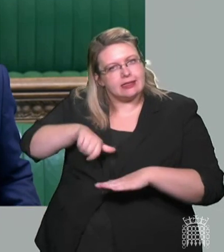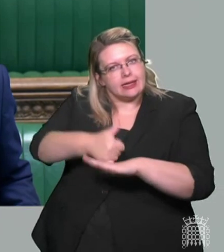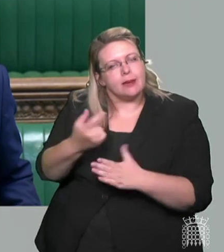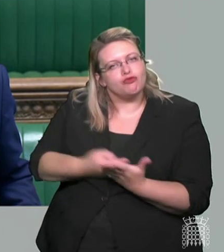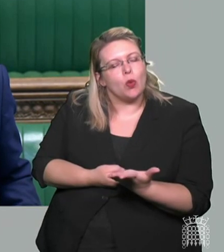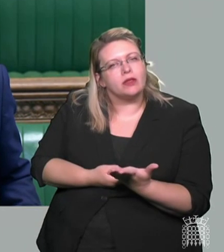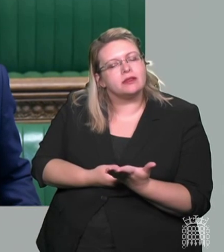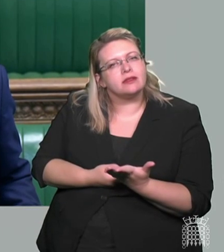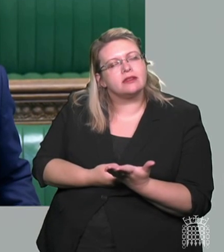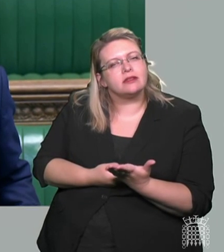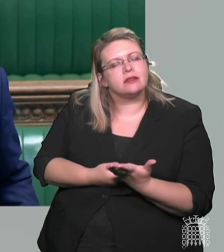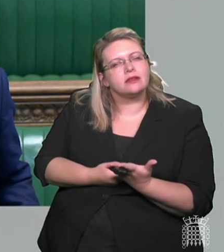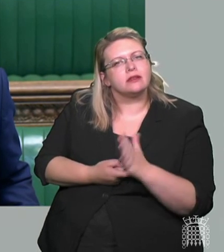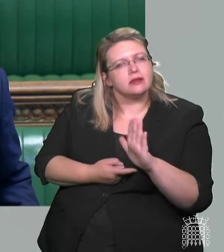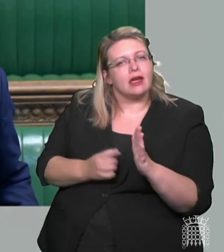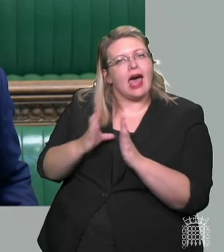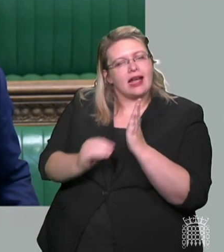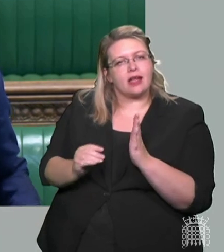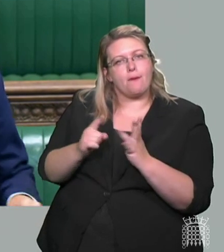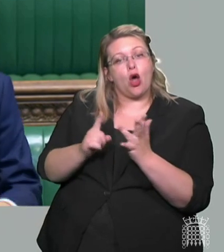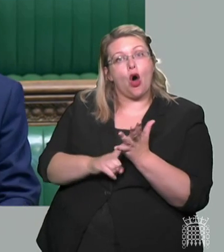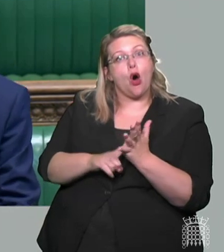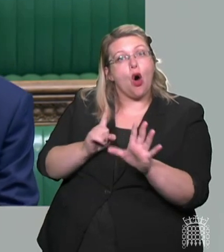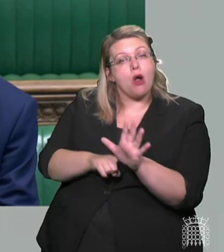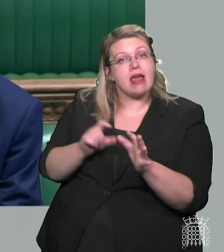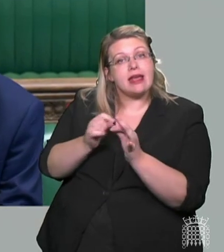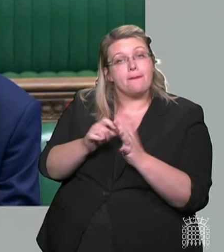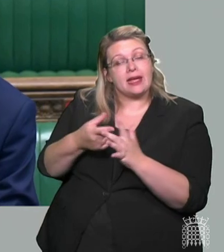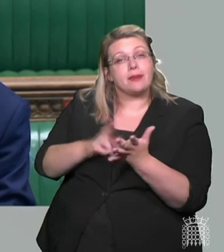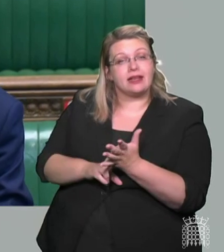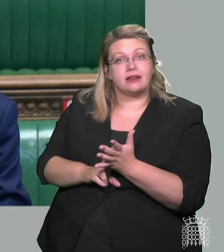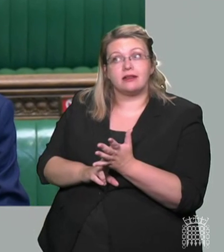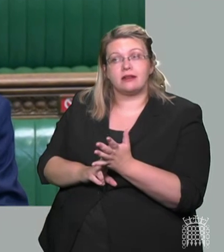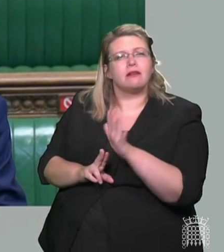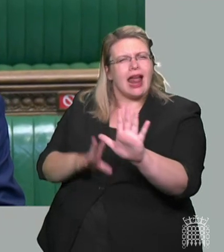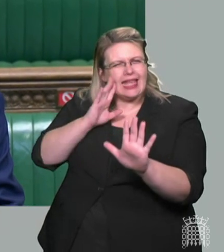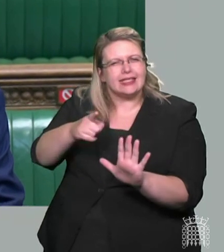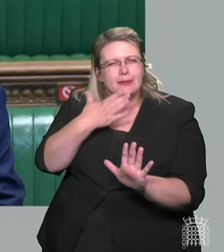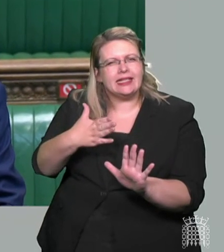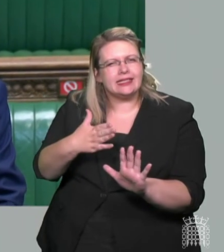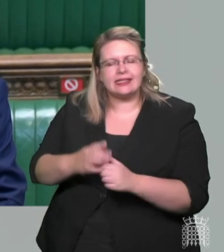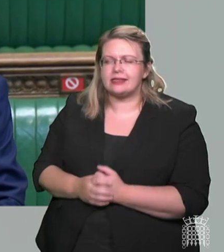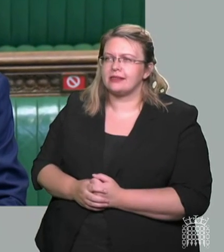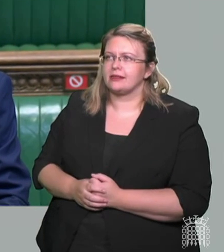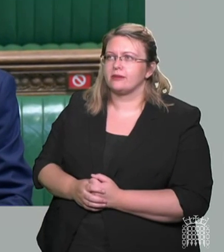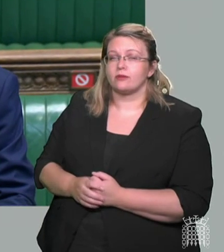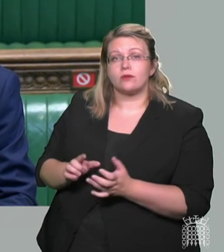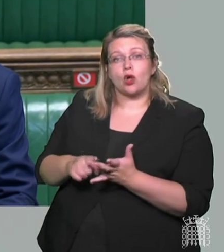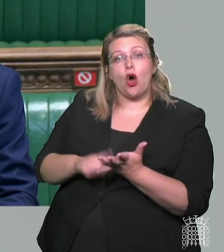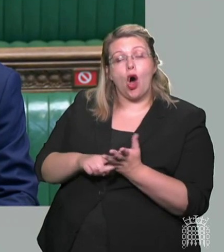Prime Minister, take the case of Ollie Bibby— I am sorry; you might want to listen.